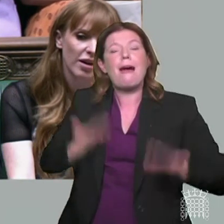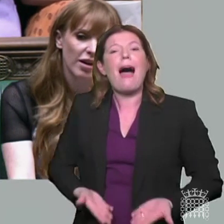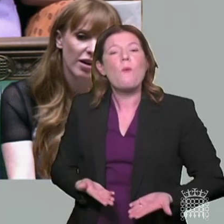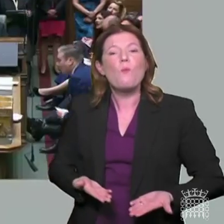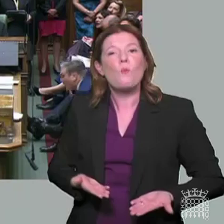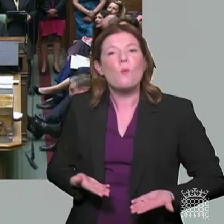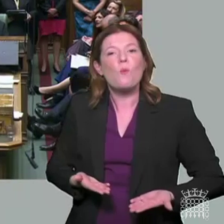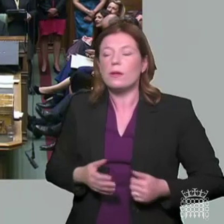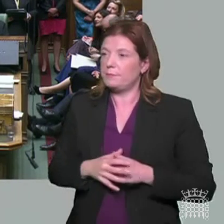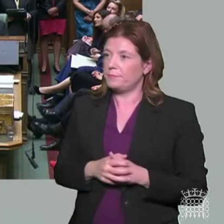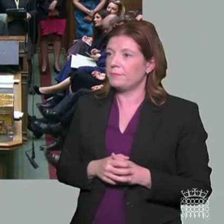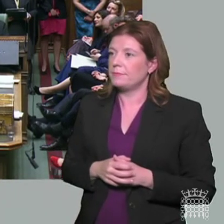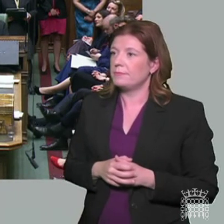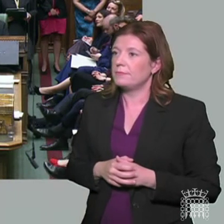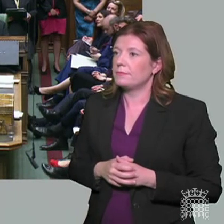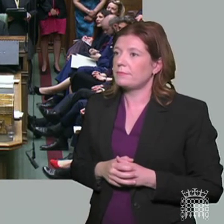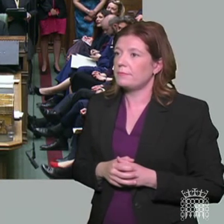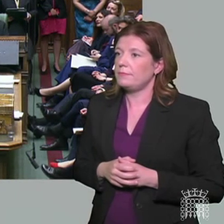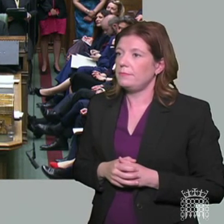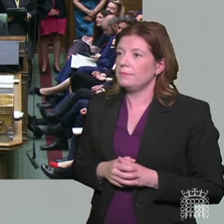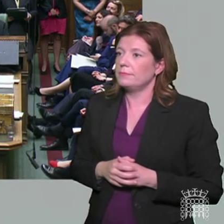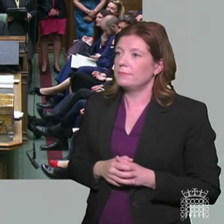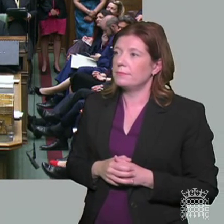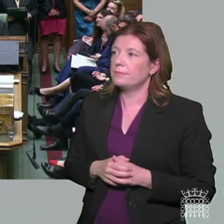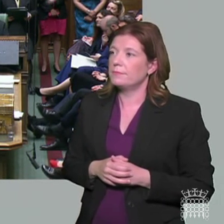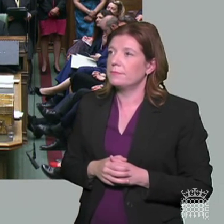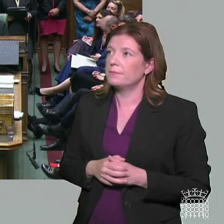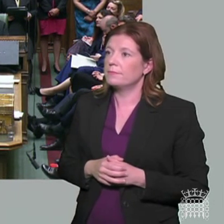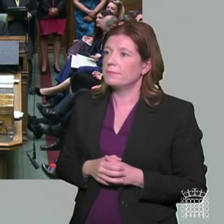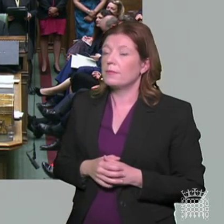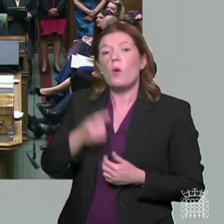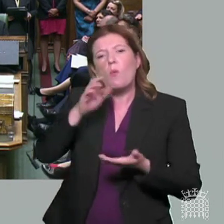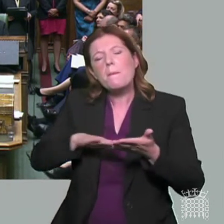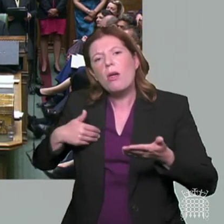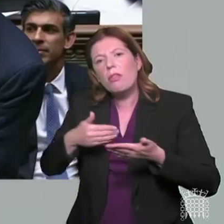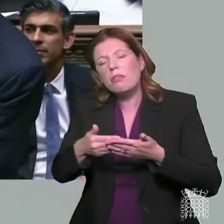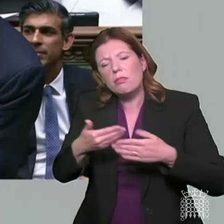I will tell the right honourable and learned Gentleman what has happened in the past month.